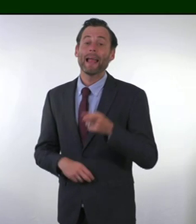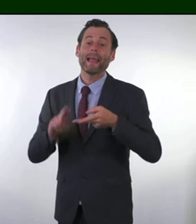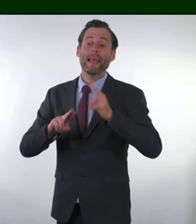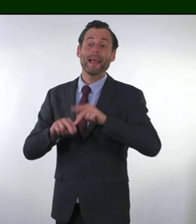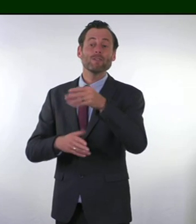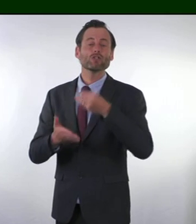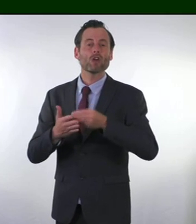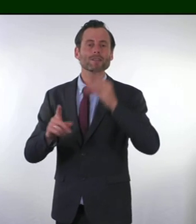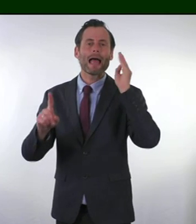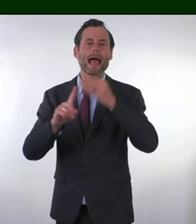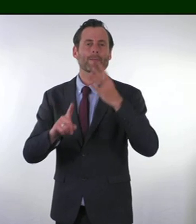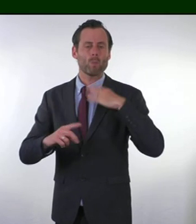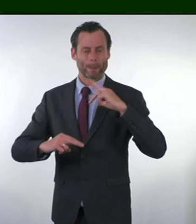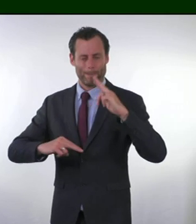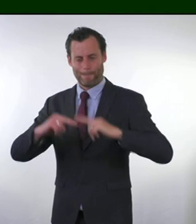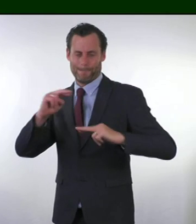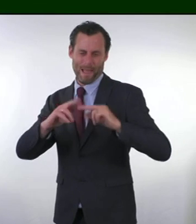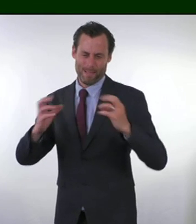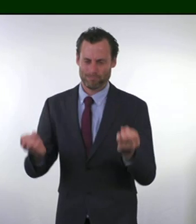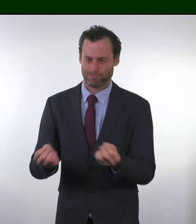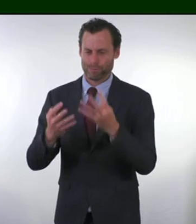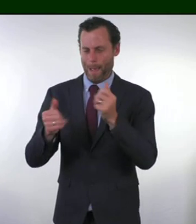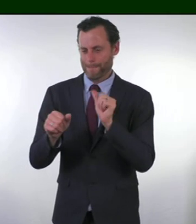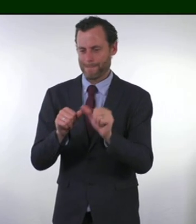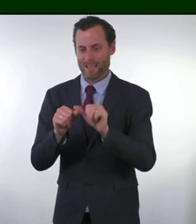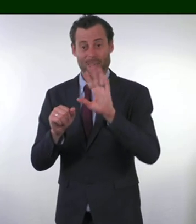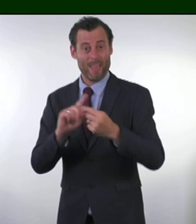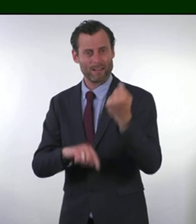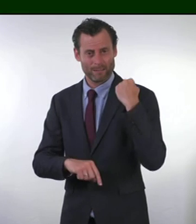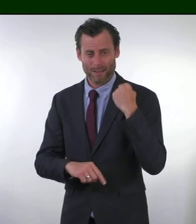From 2010 onwards, we have seen how families’ resilience has been eroded.